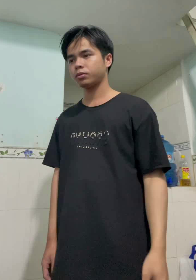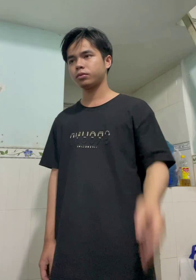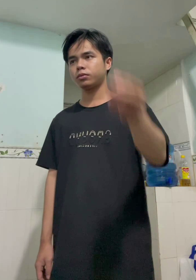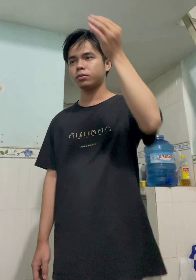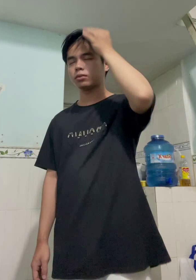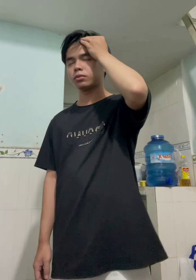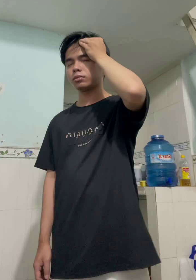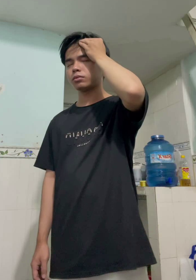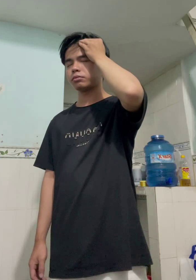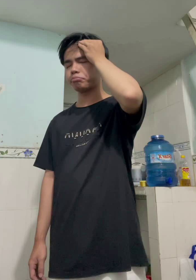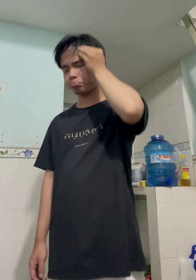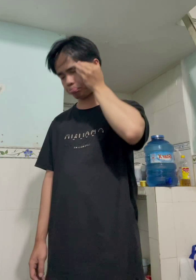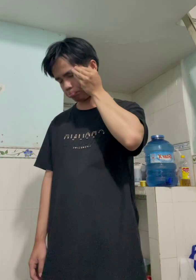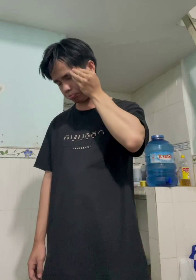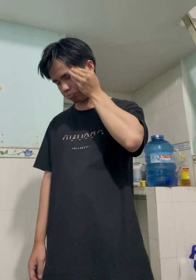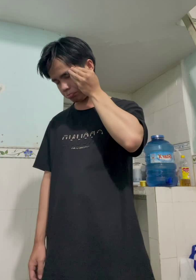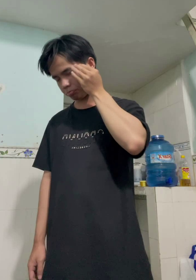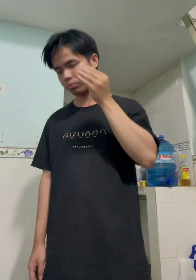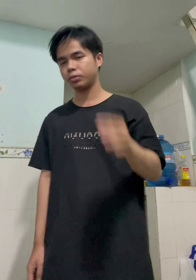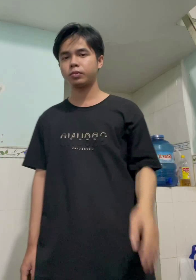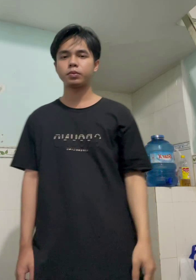benh